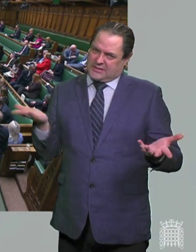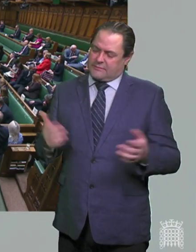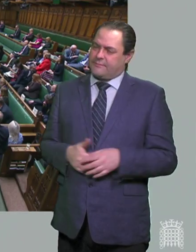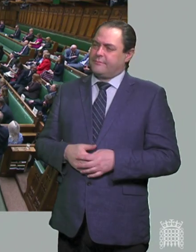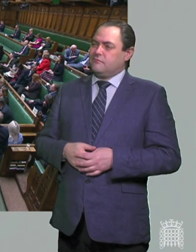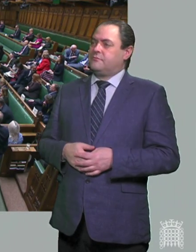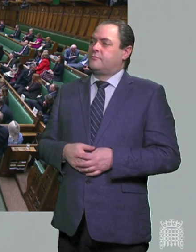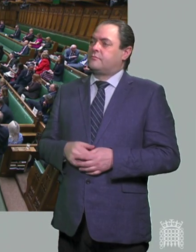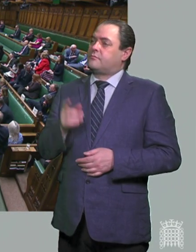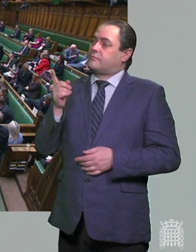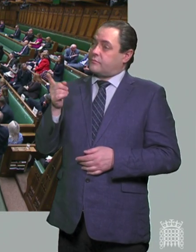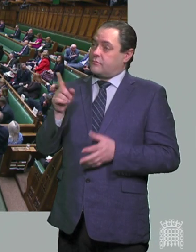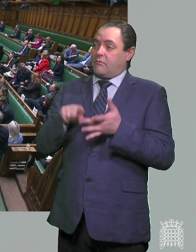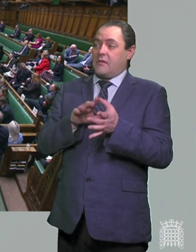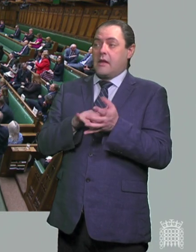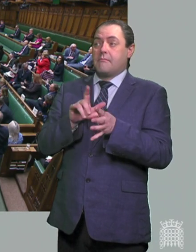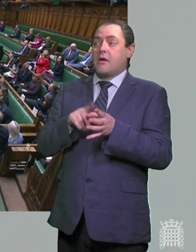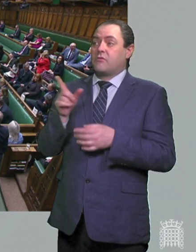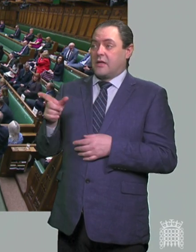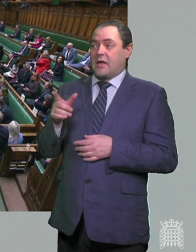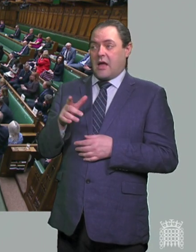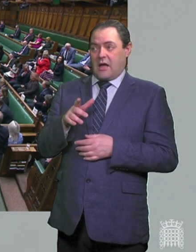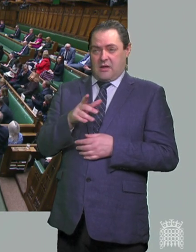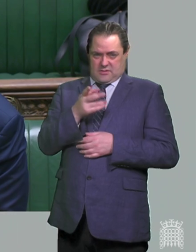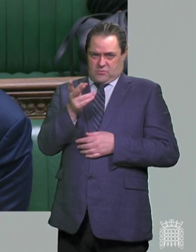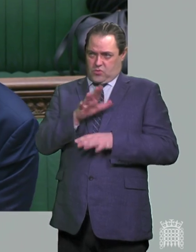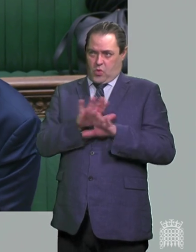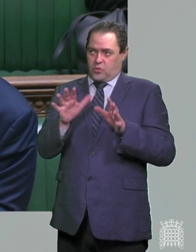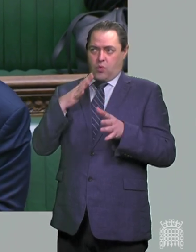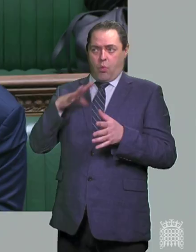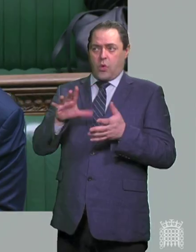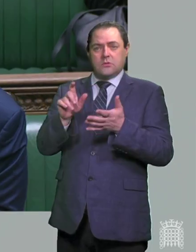That answer shows that both the Conservative party and the SNP are democracy deniers.